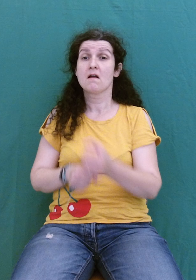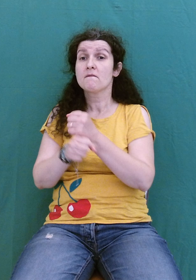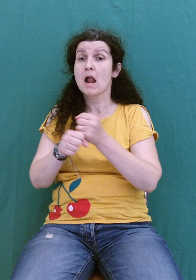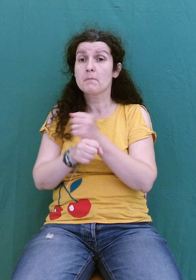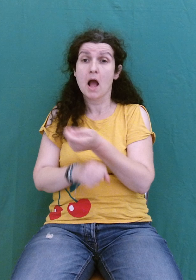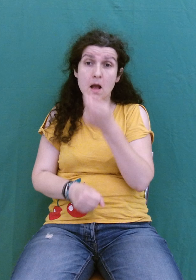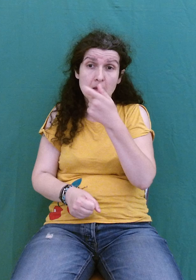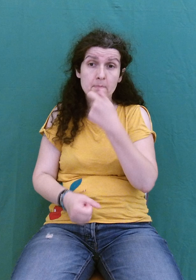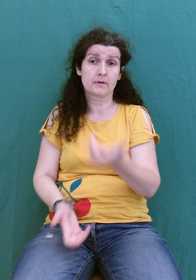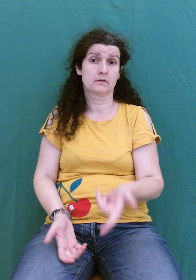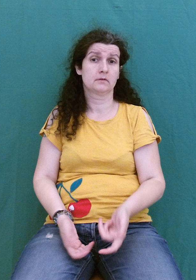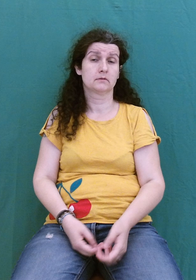ΦΑΡΜΑΚΑ